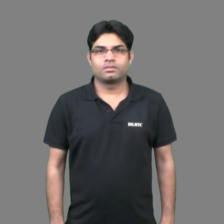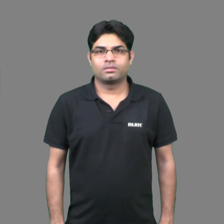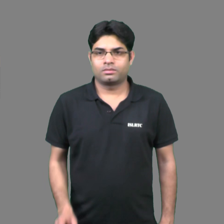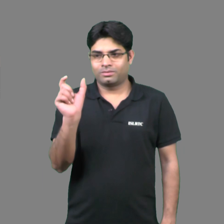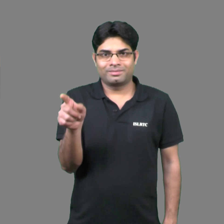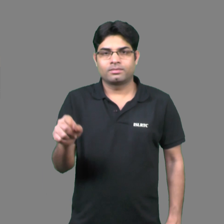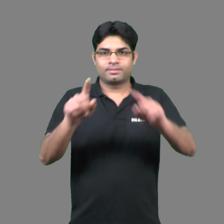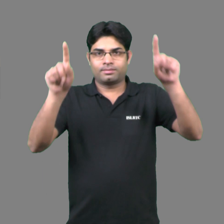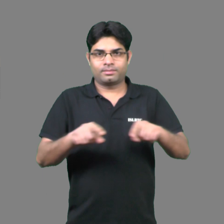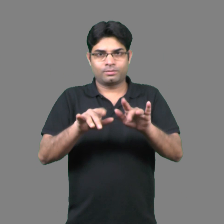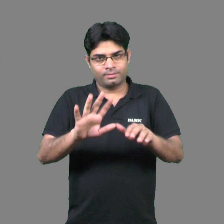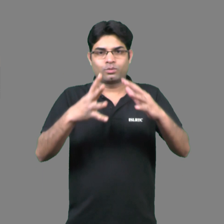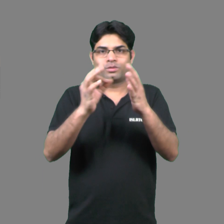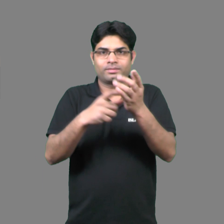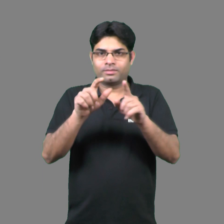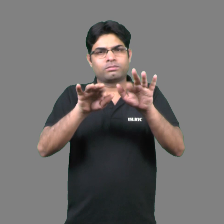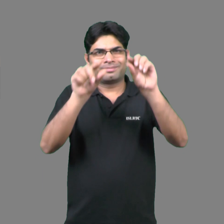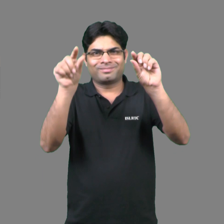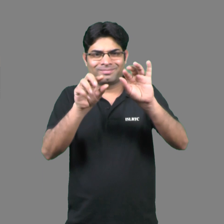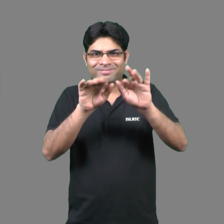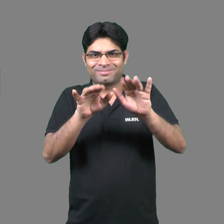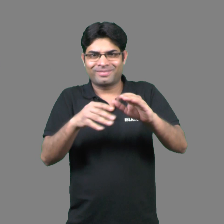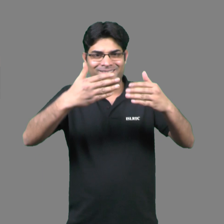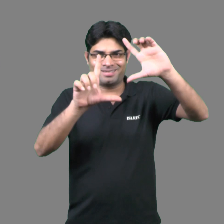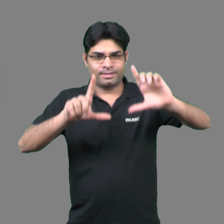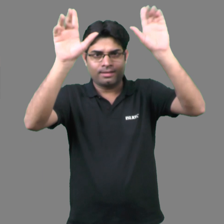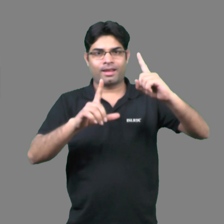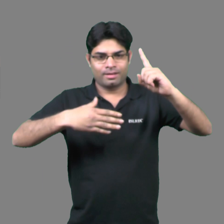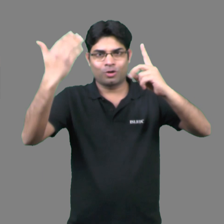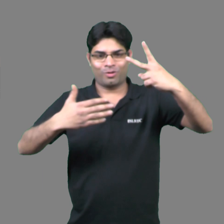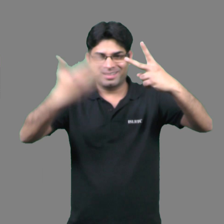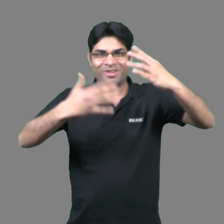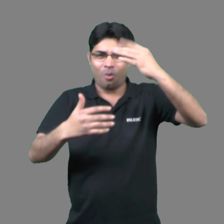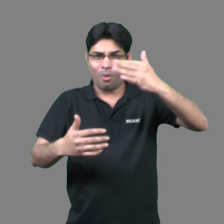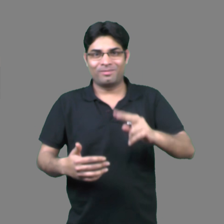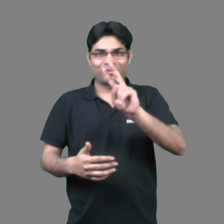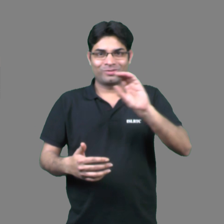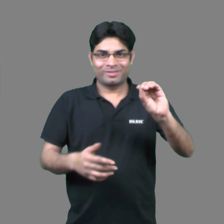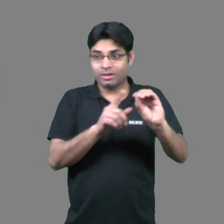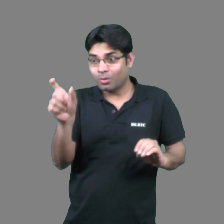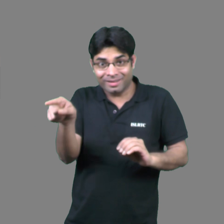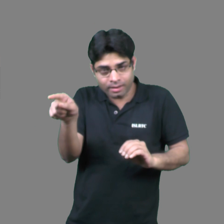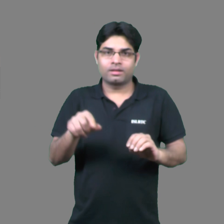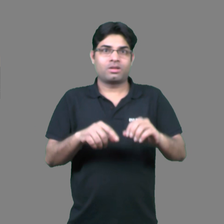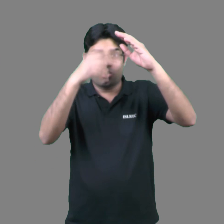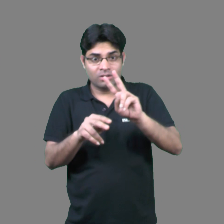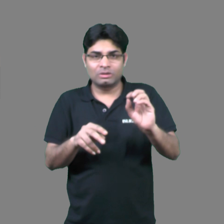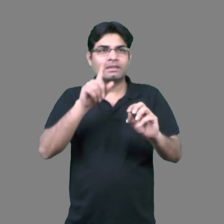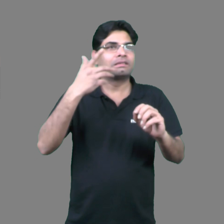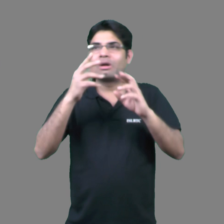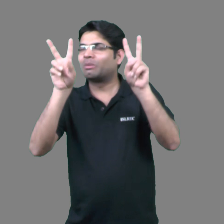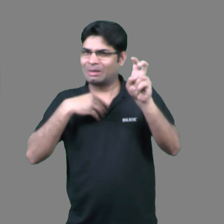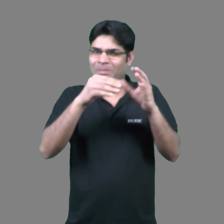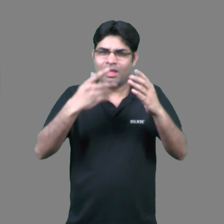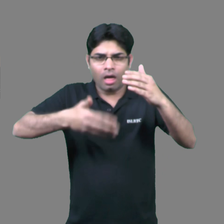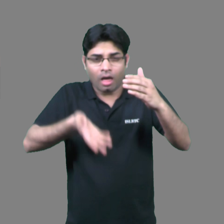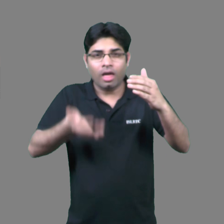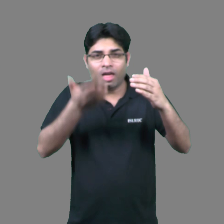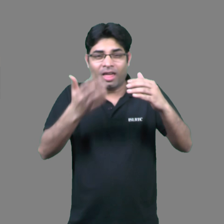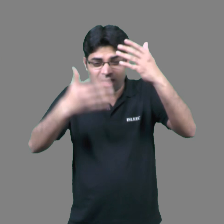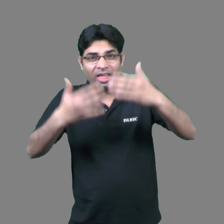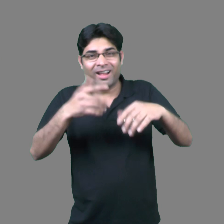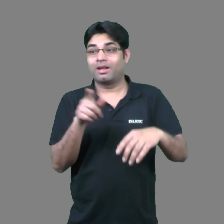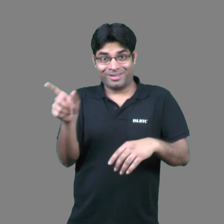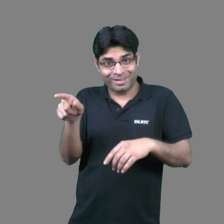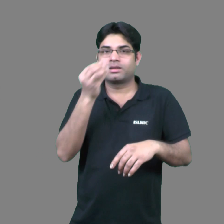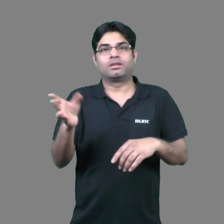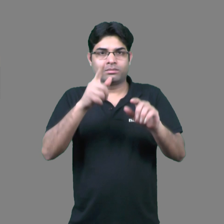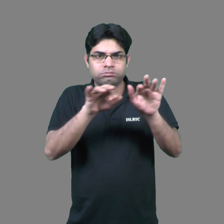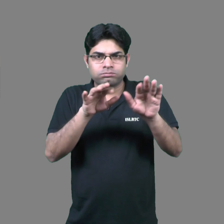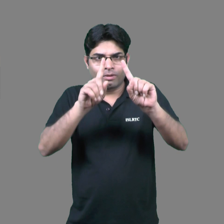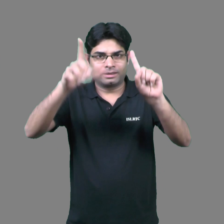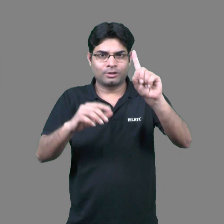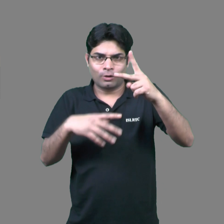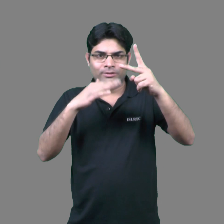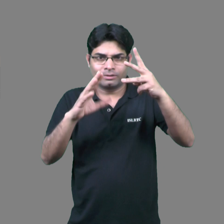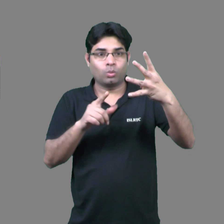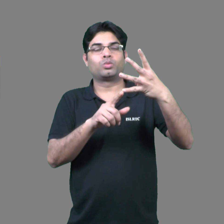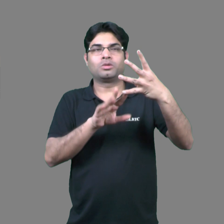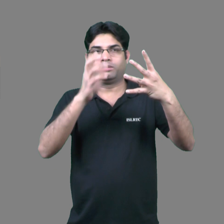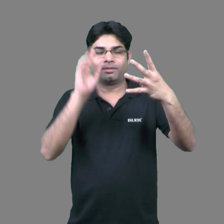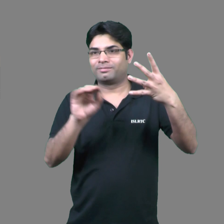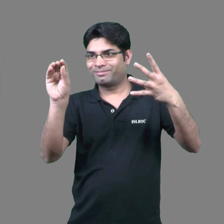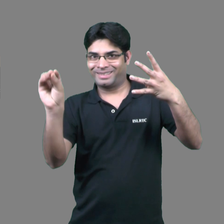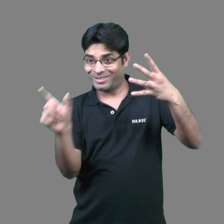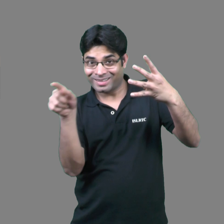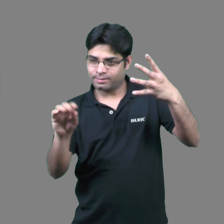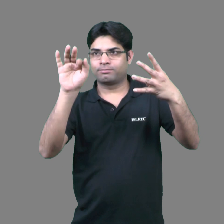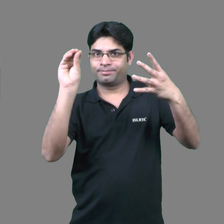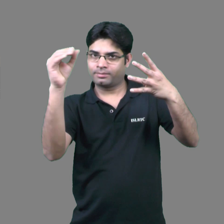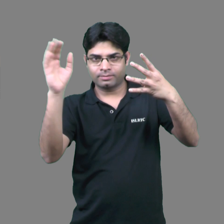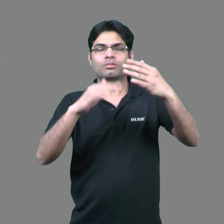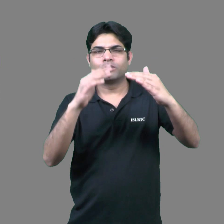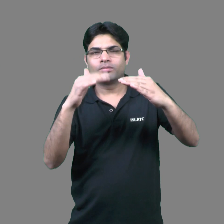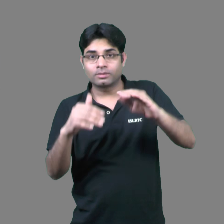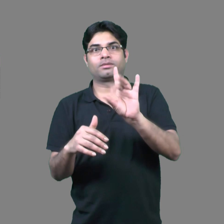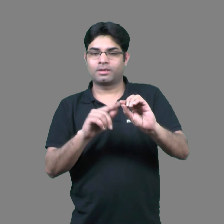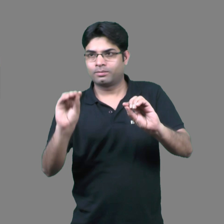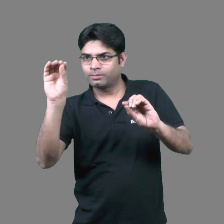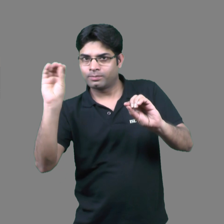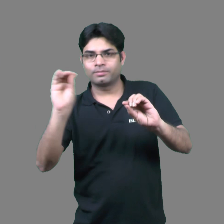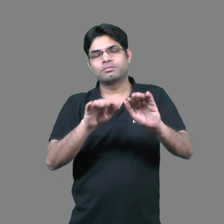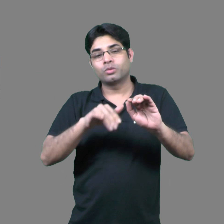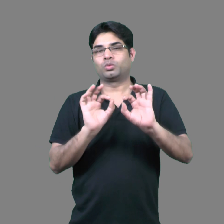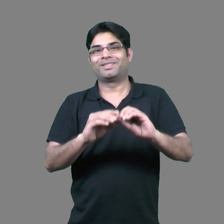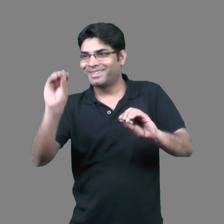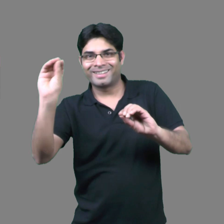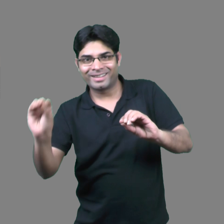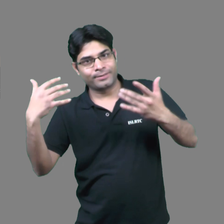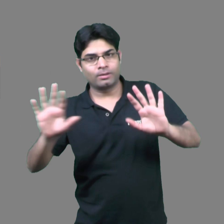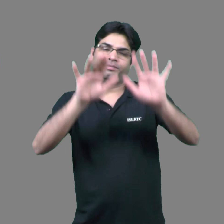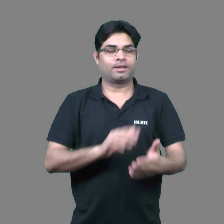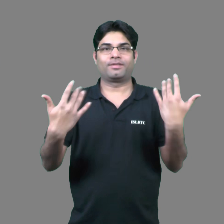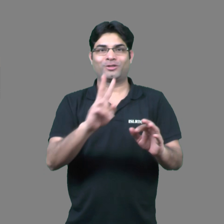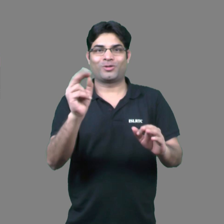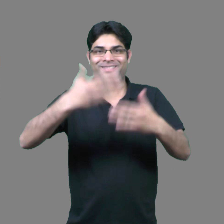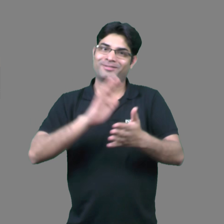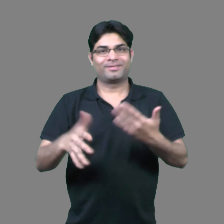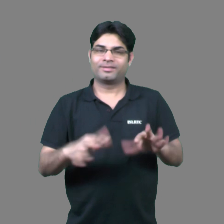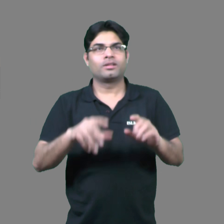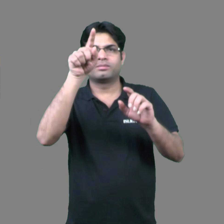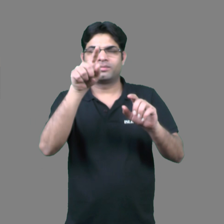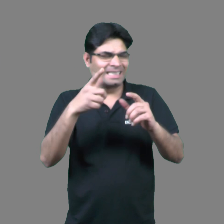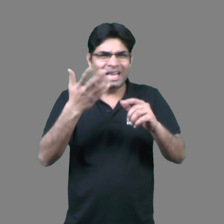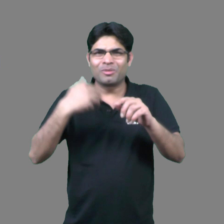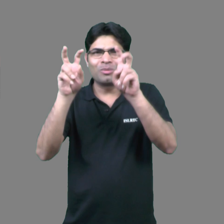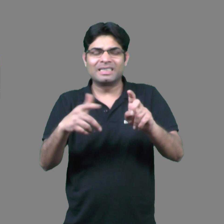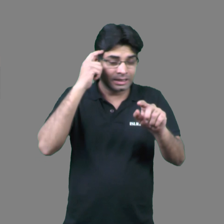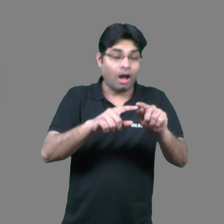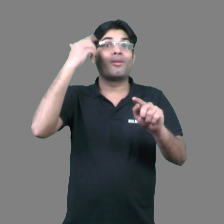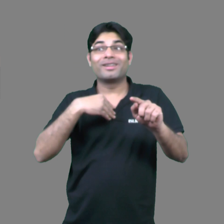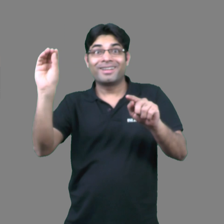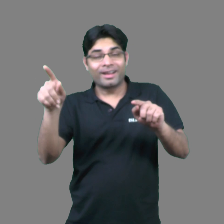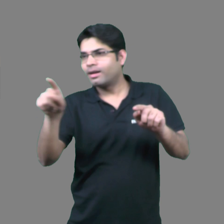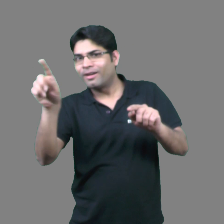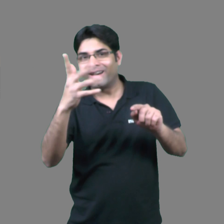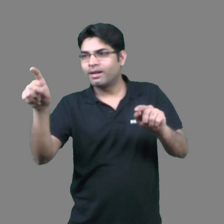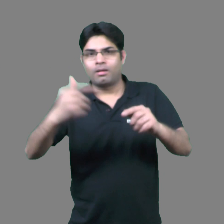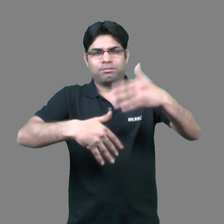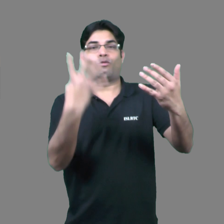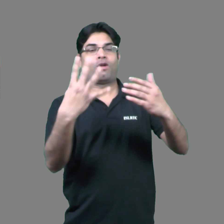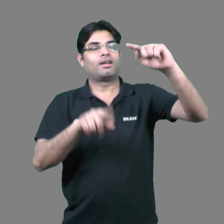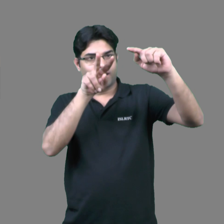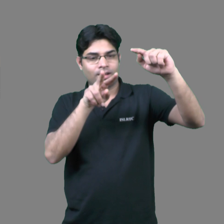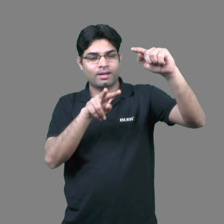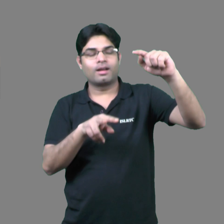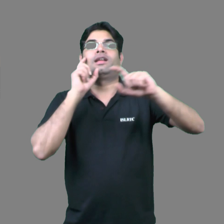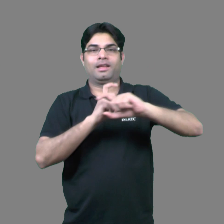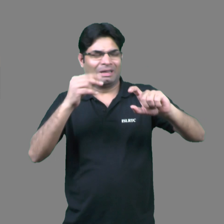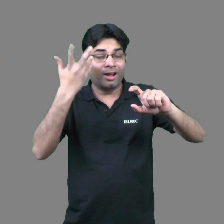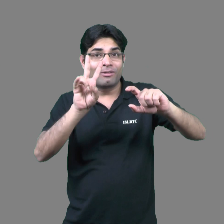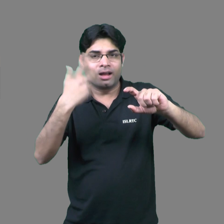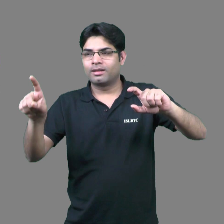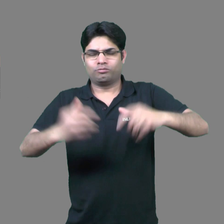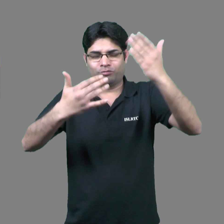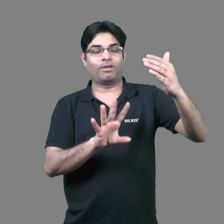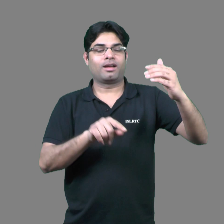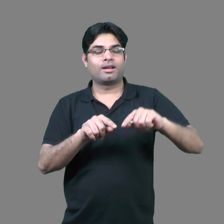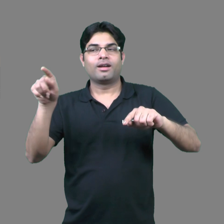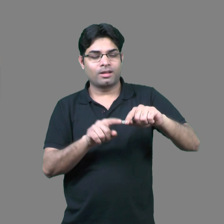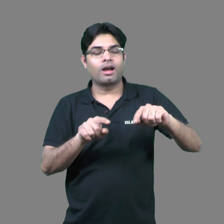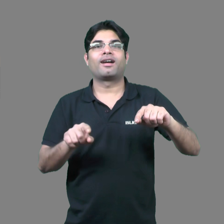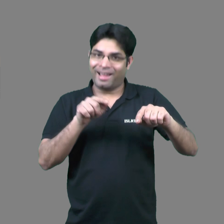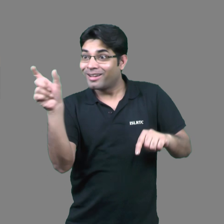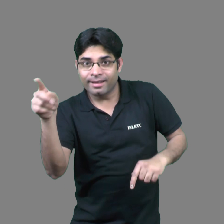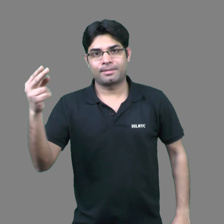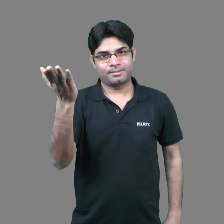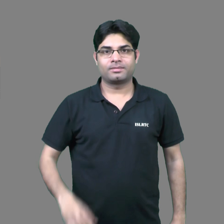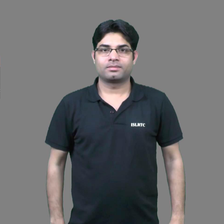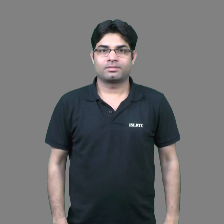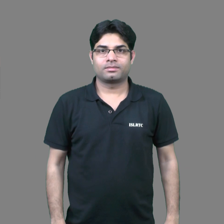Book Mark